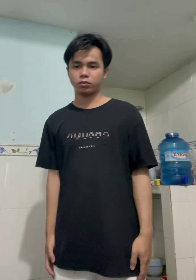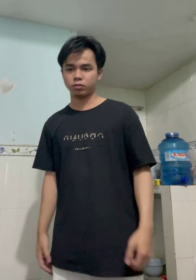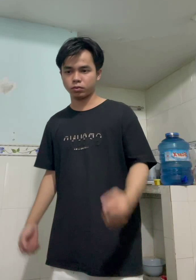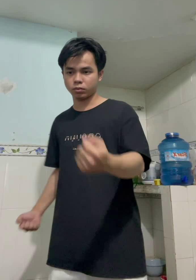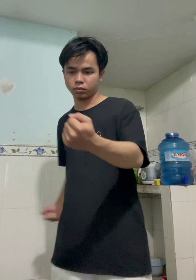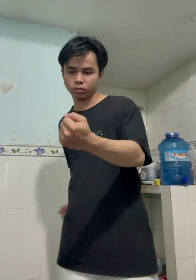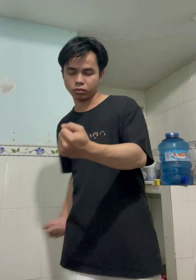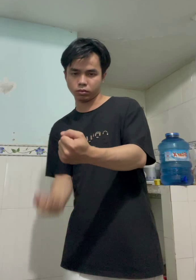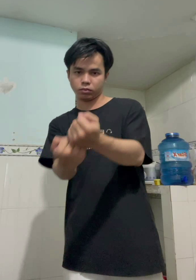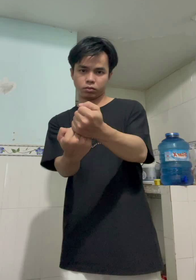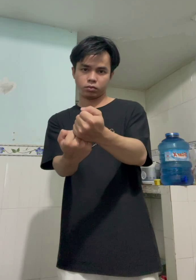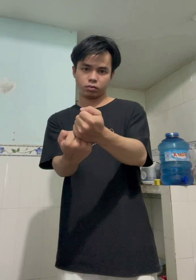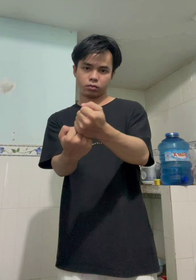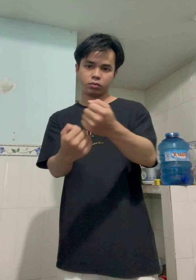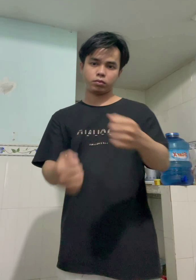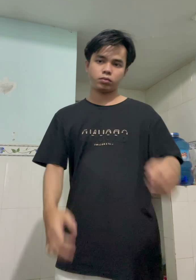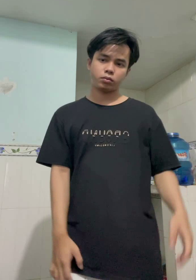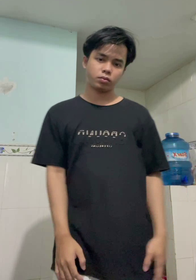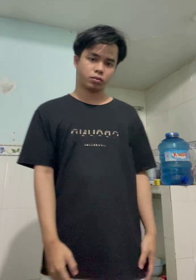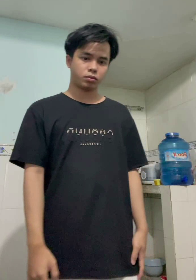ho tro